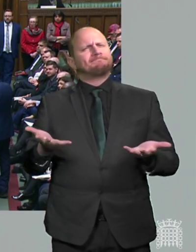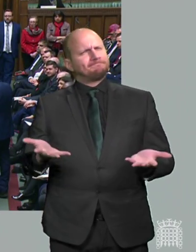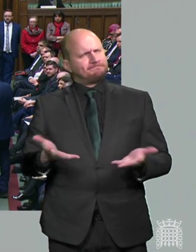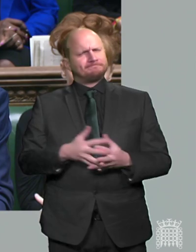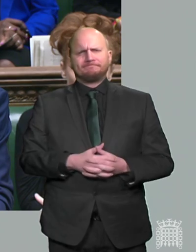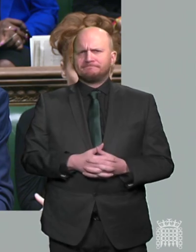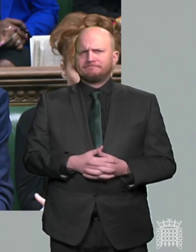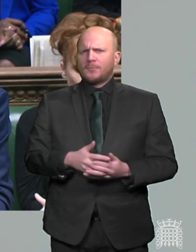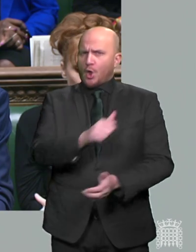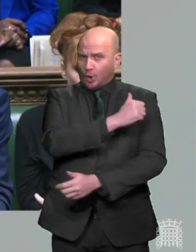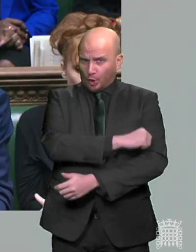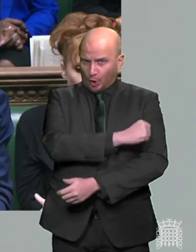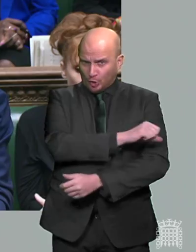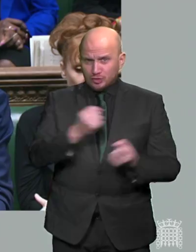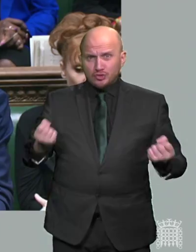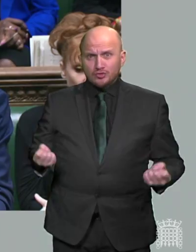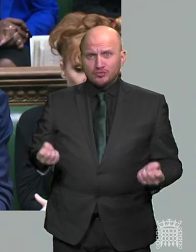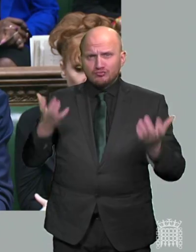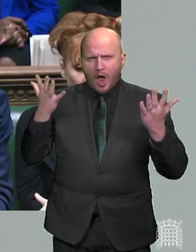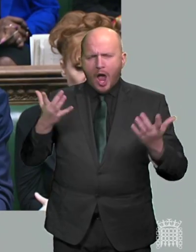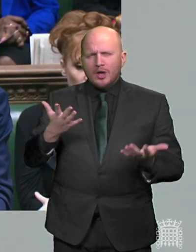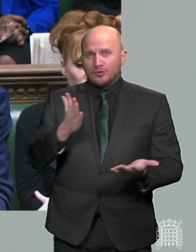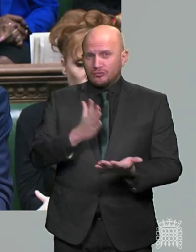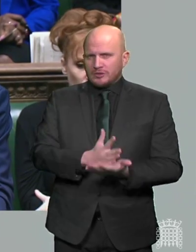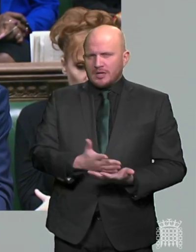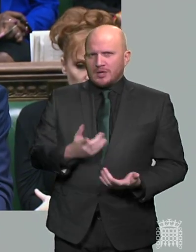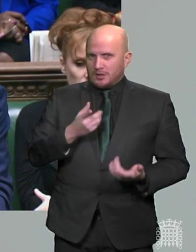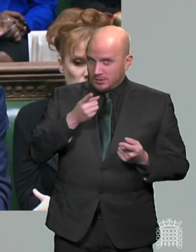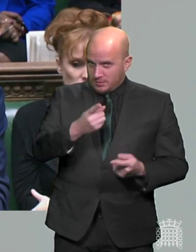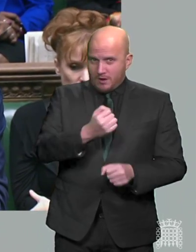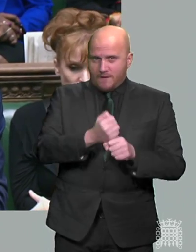Nurses going on strike is a badge of shame for this Government.